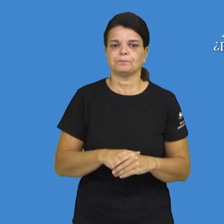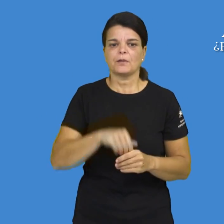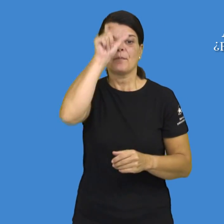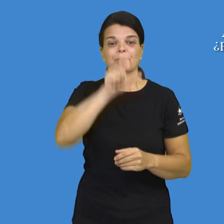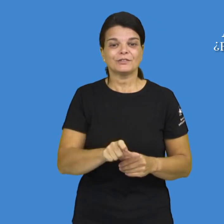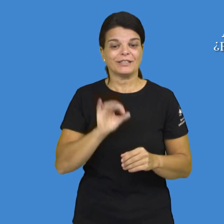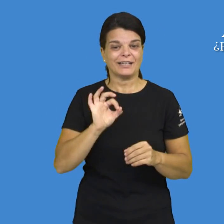persona